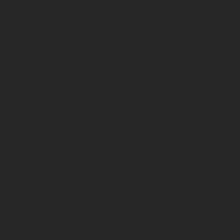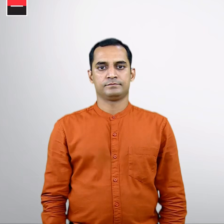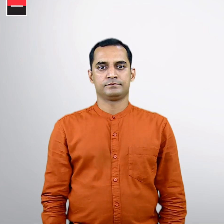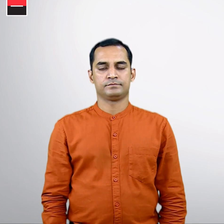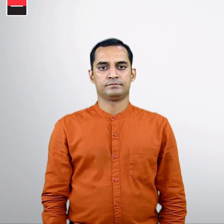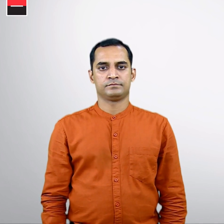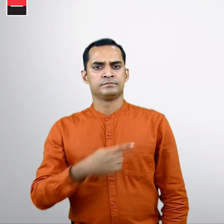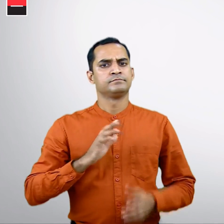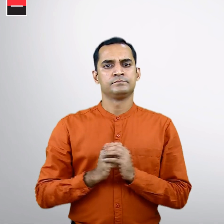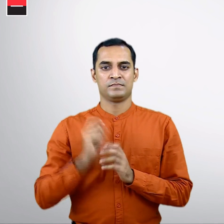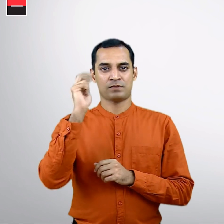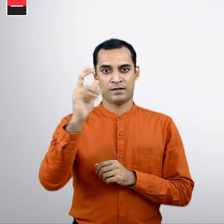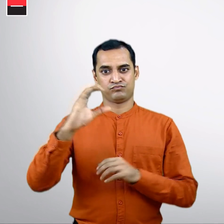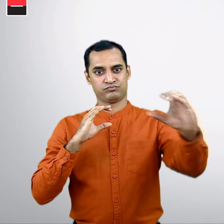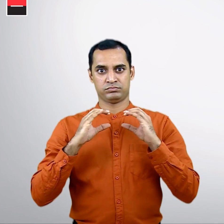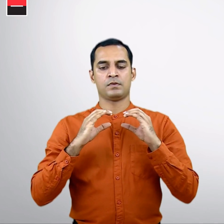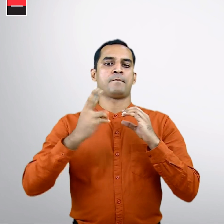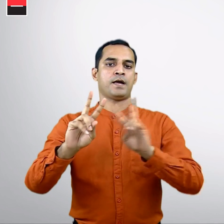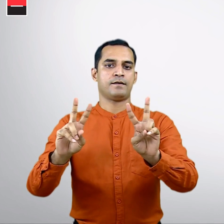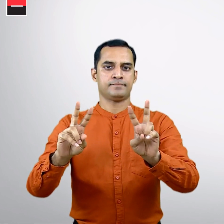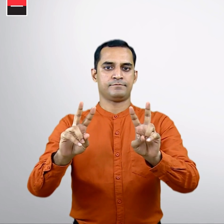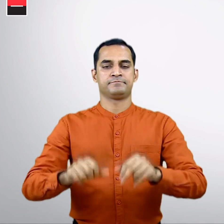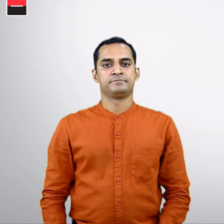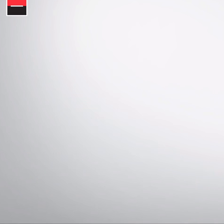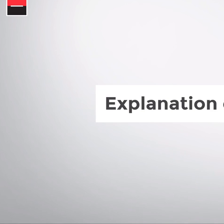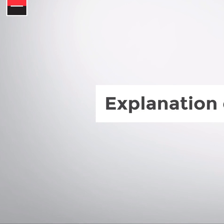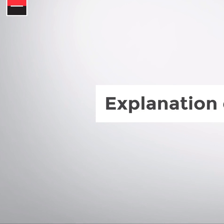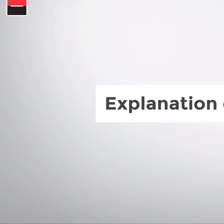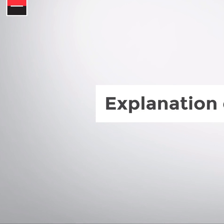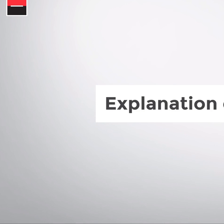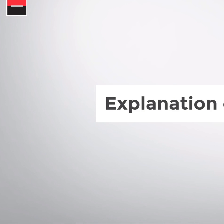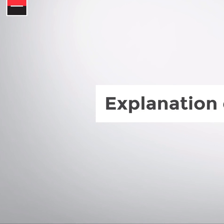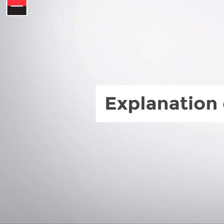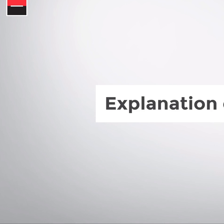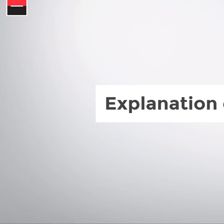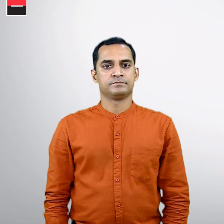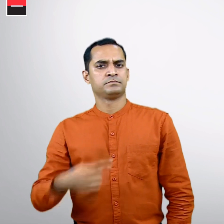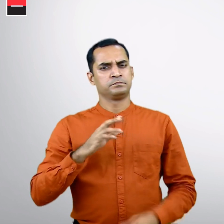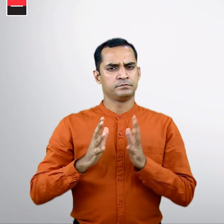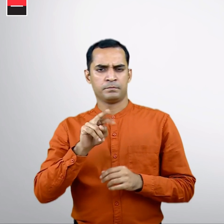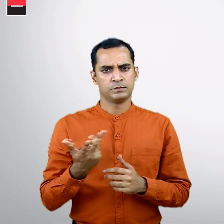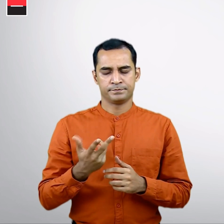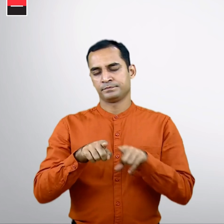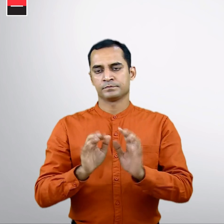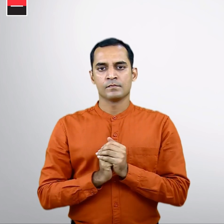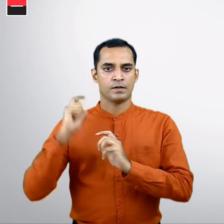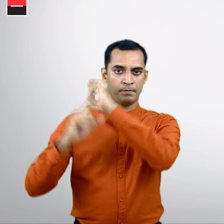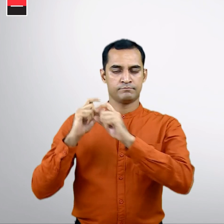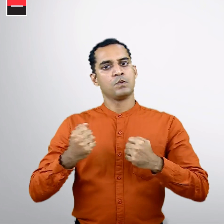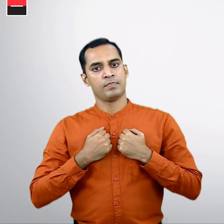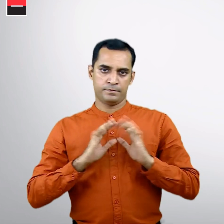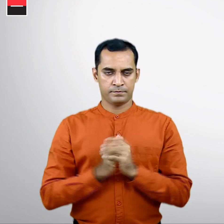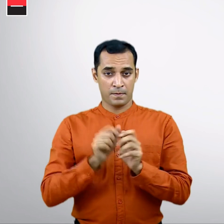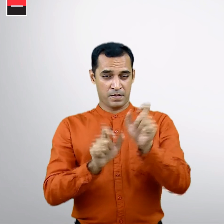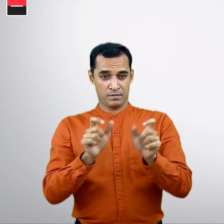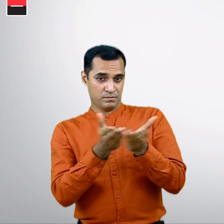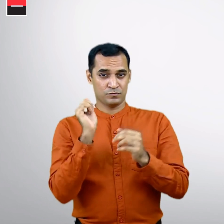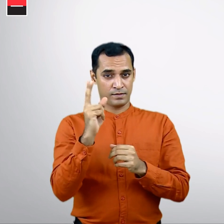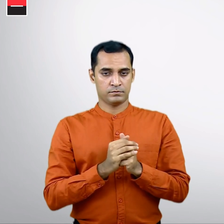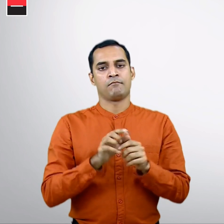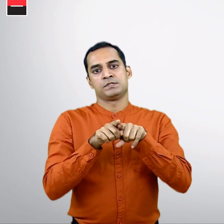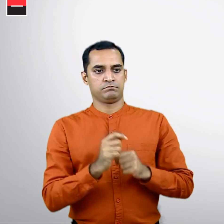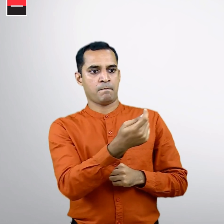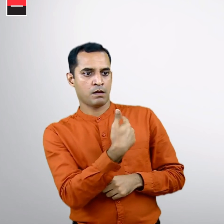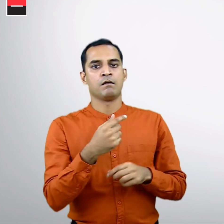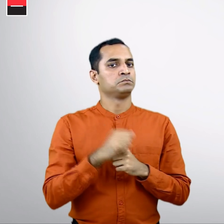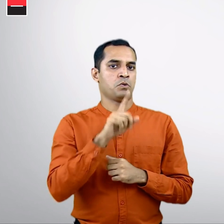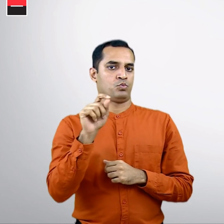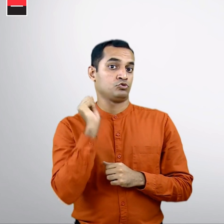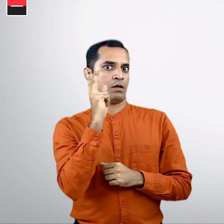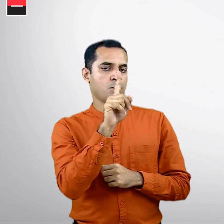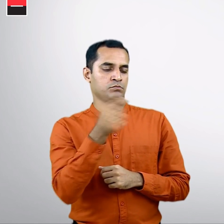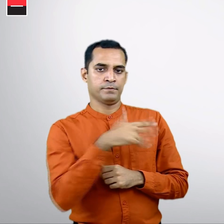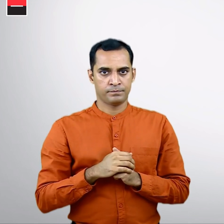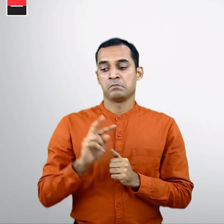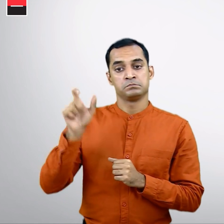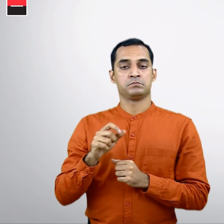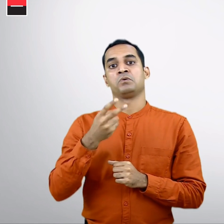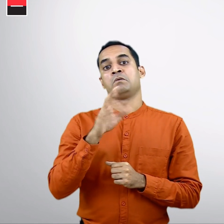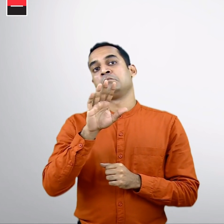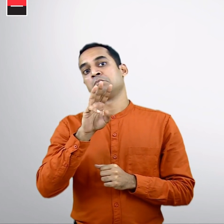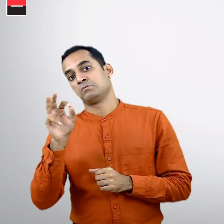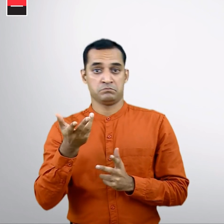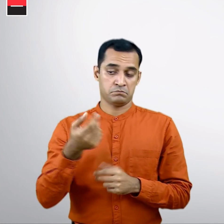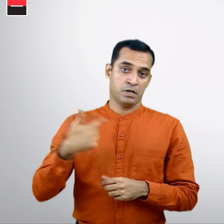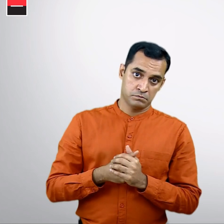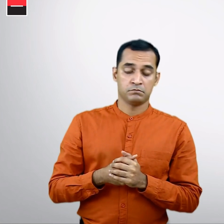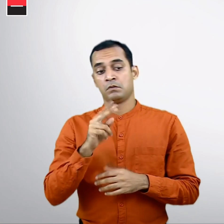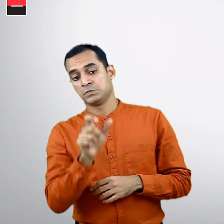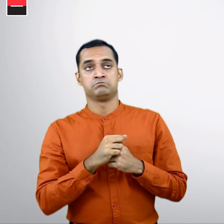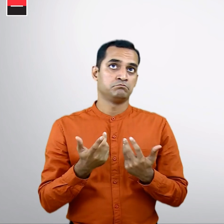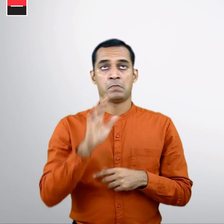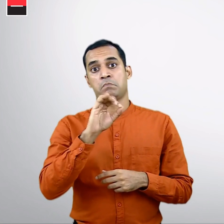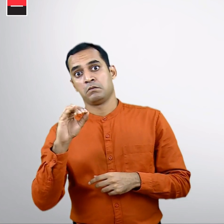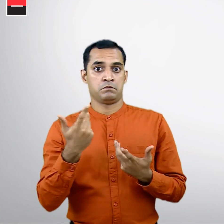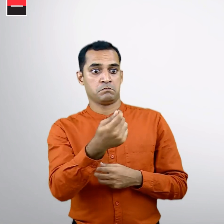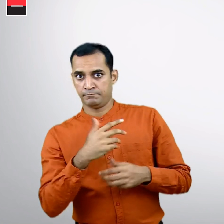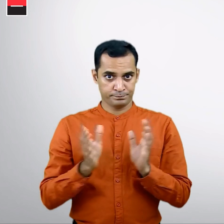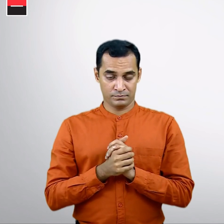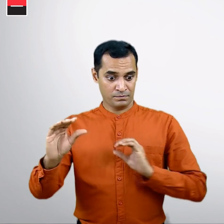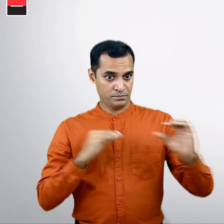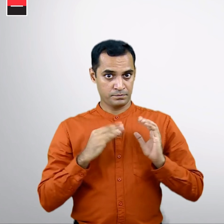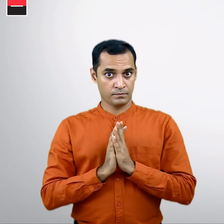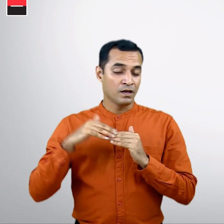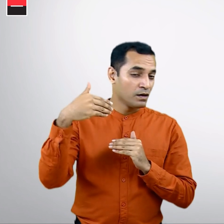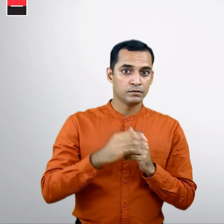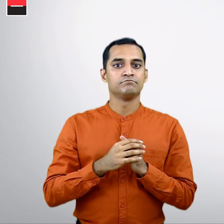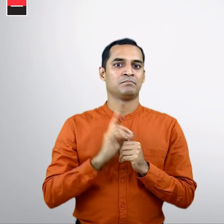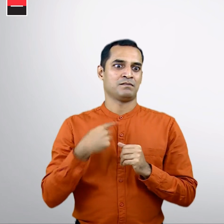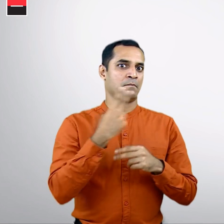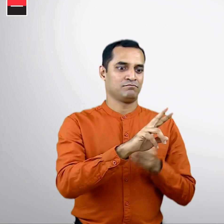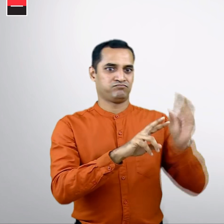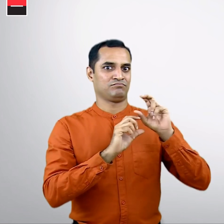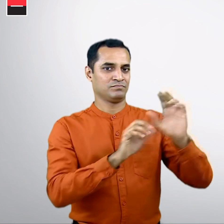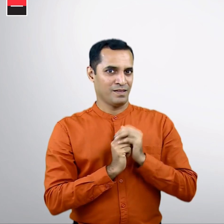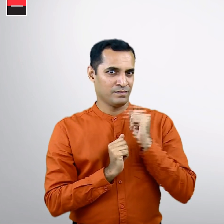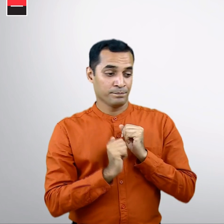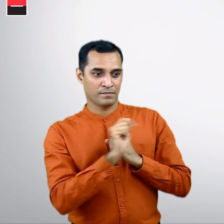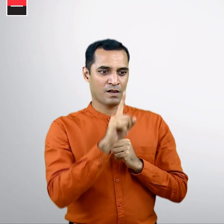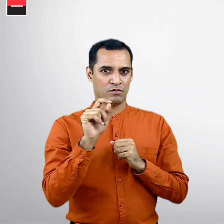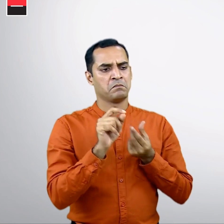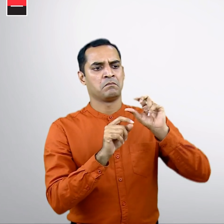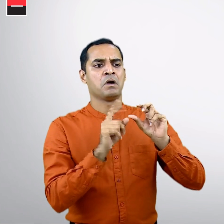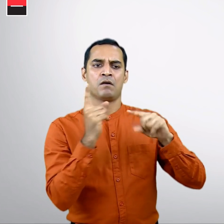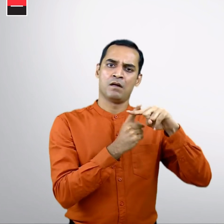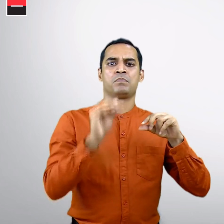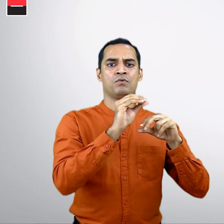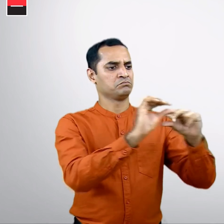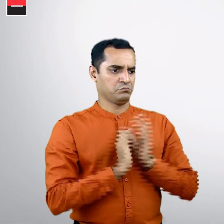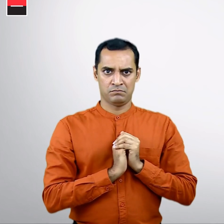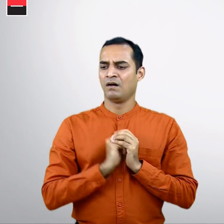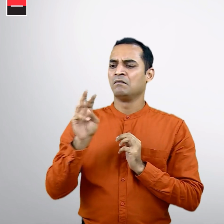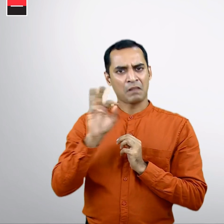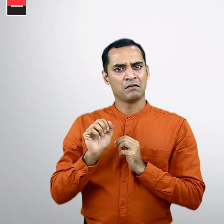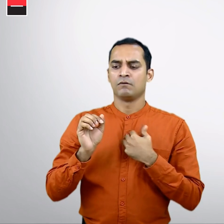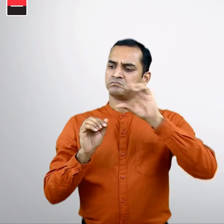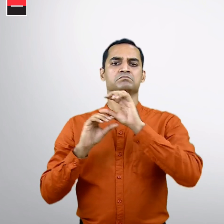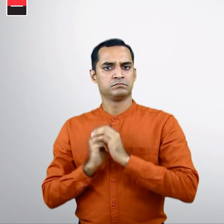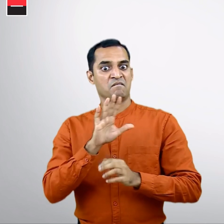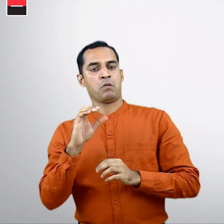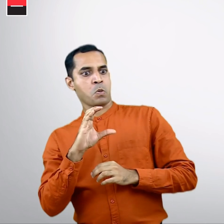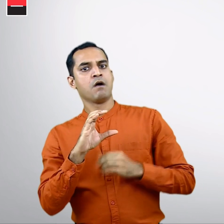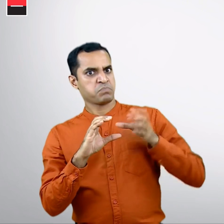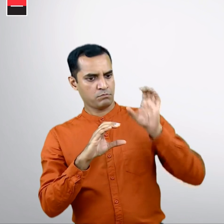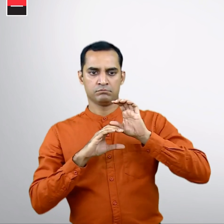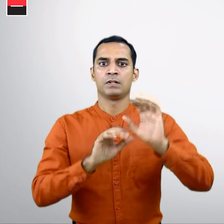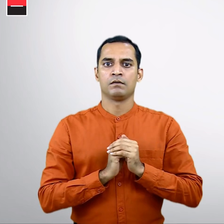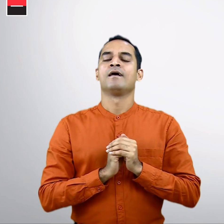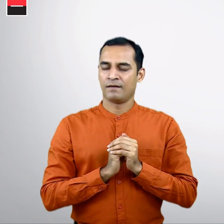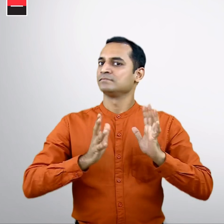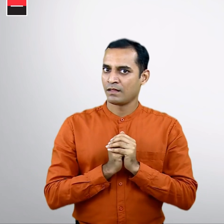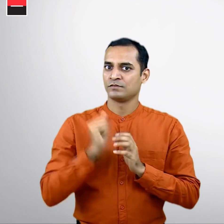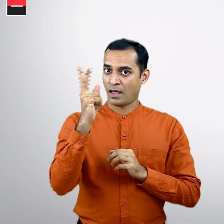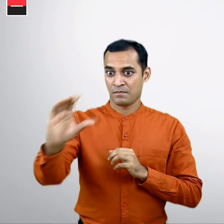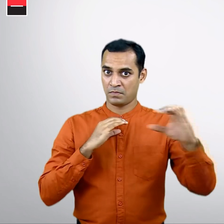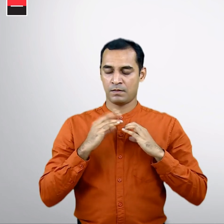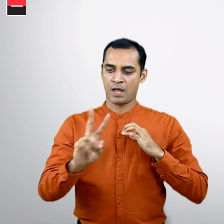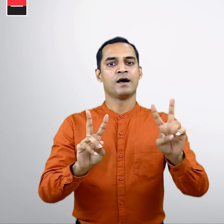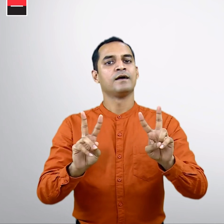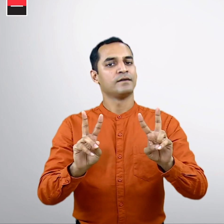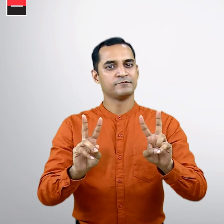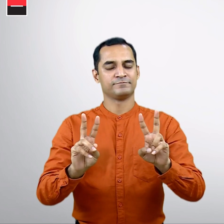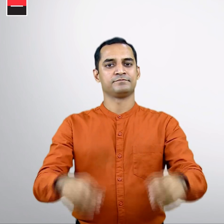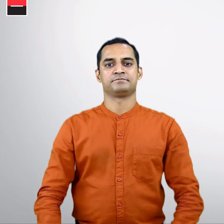Dividend